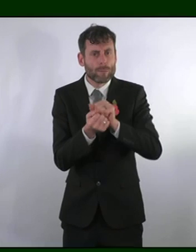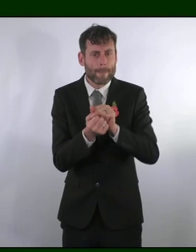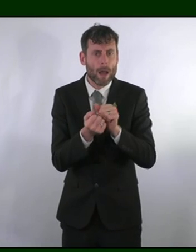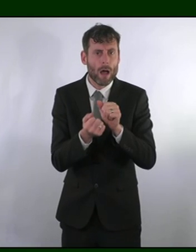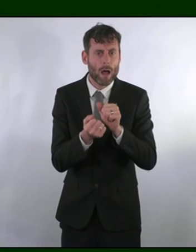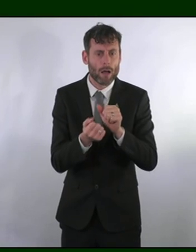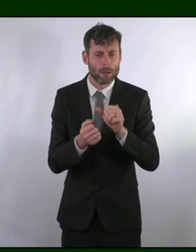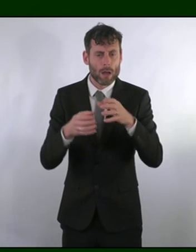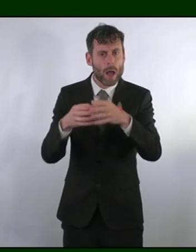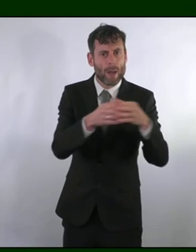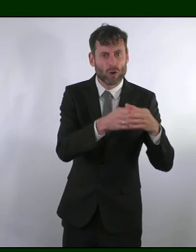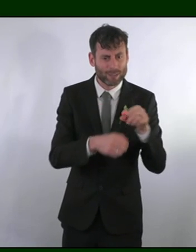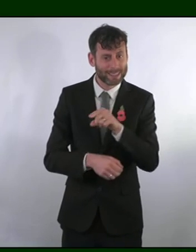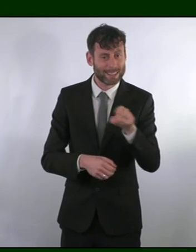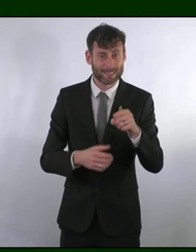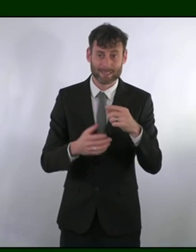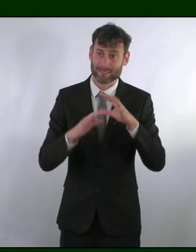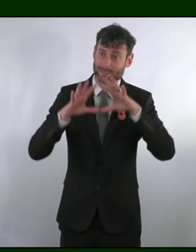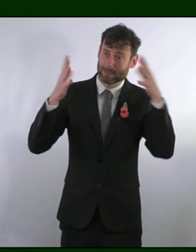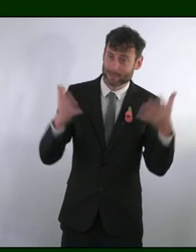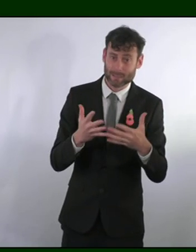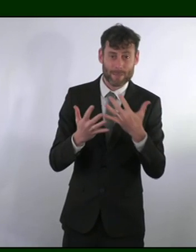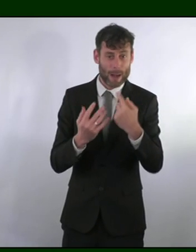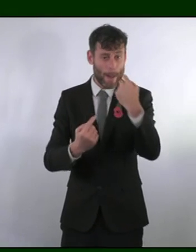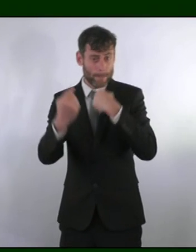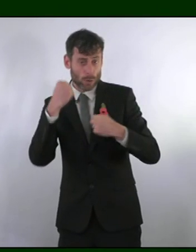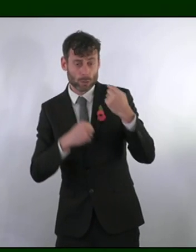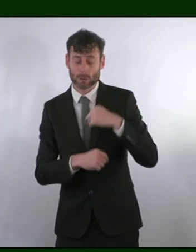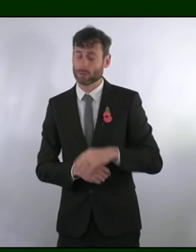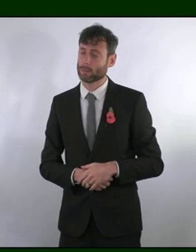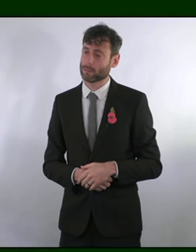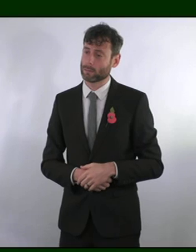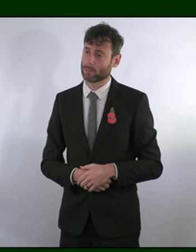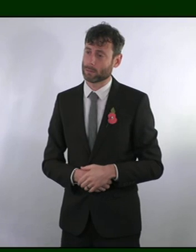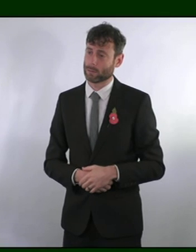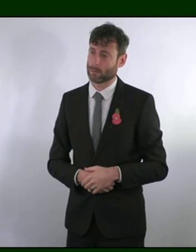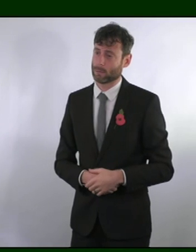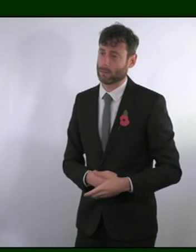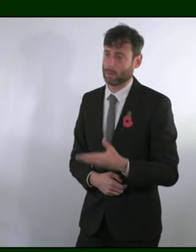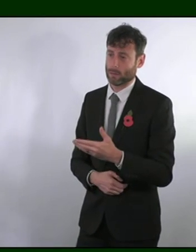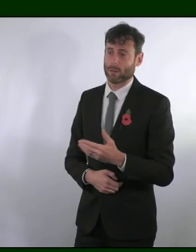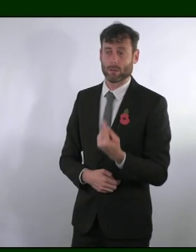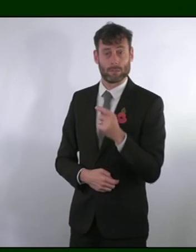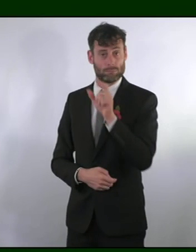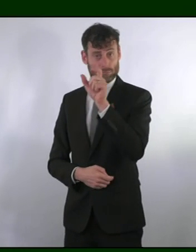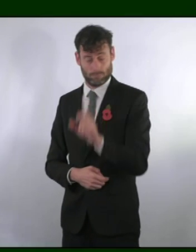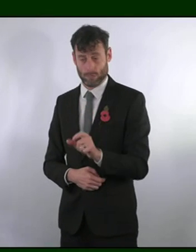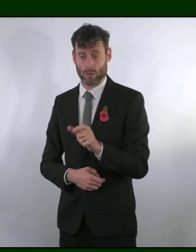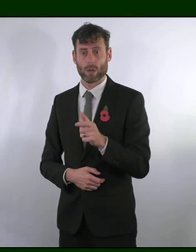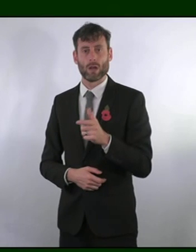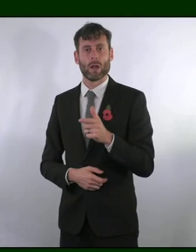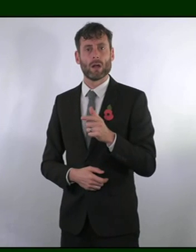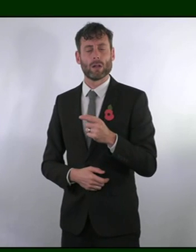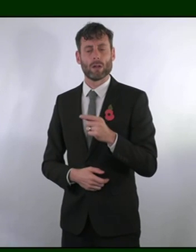On Remembrance Sunday, 82 year-old Mahboob Ahmad Khan was shot dead, the fourth Ahmadi recently slain in Peshawar.